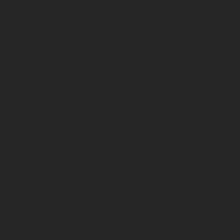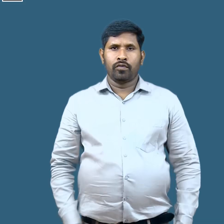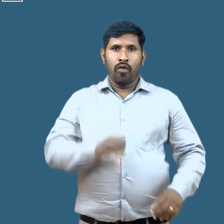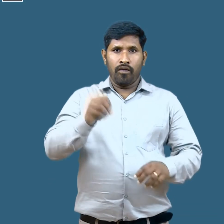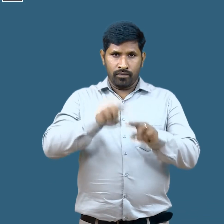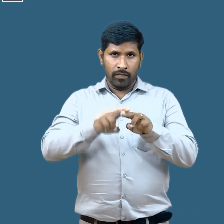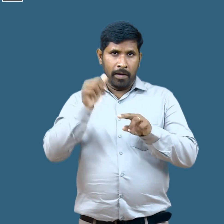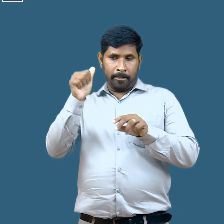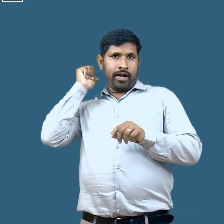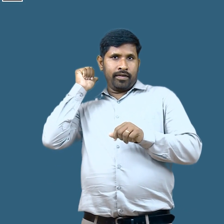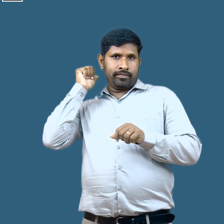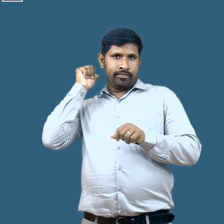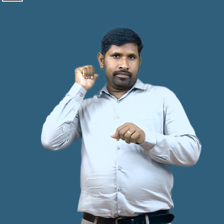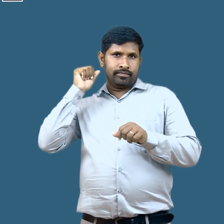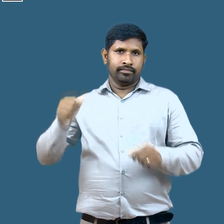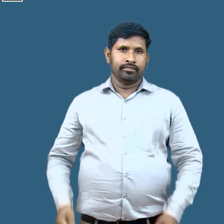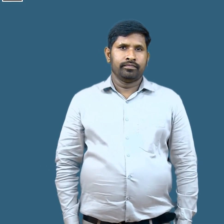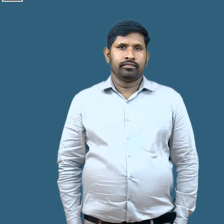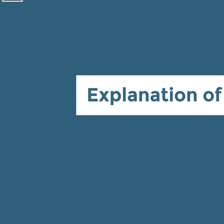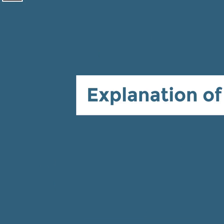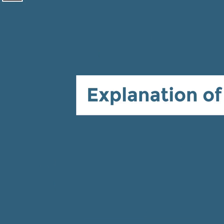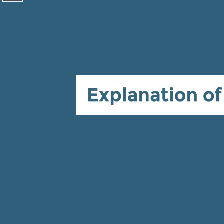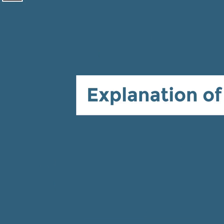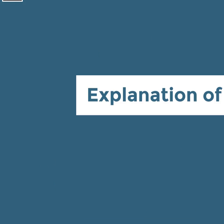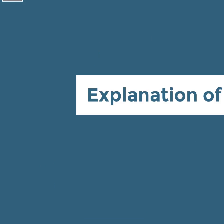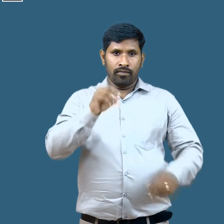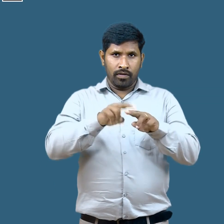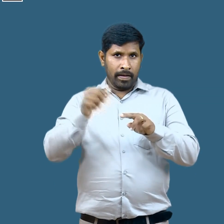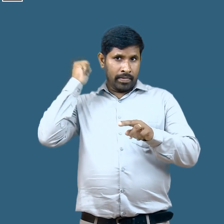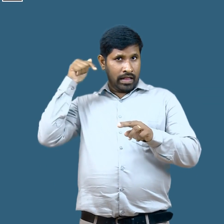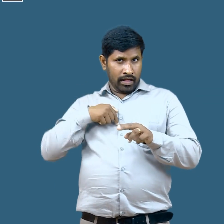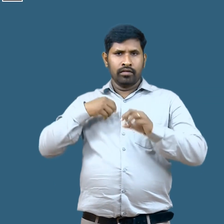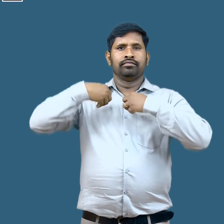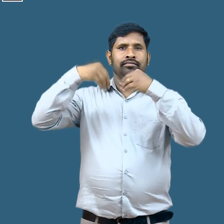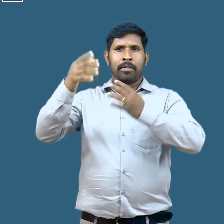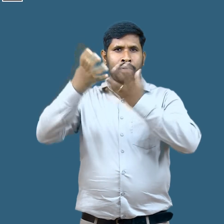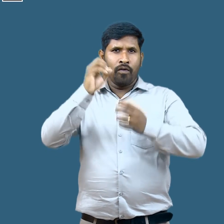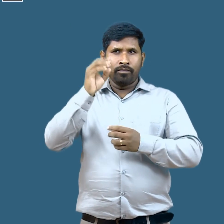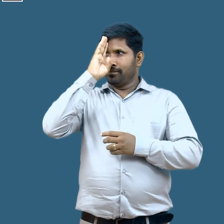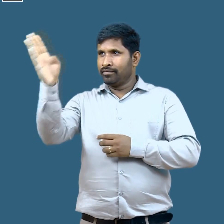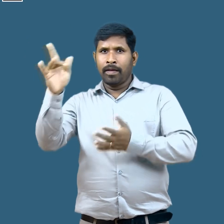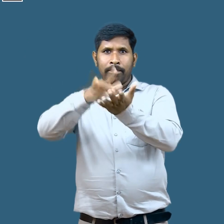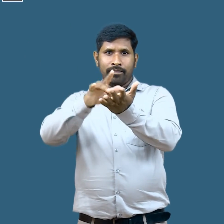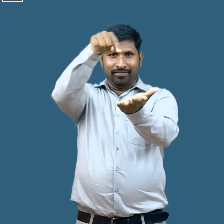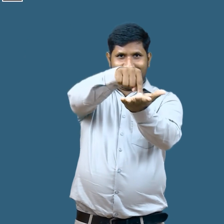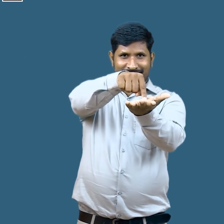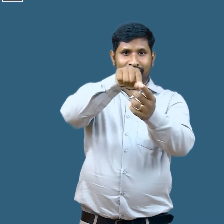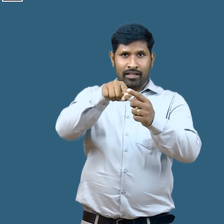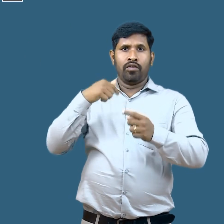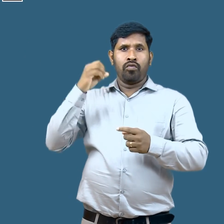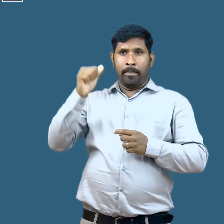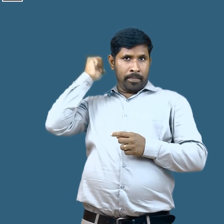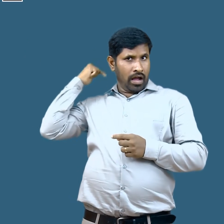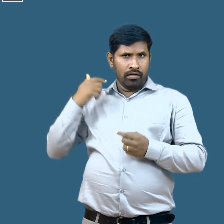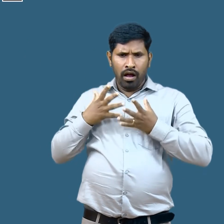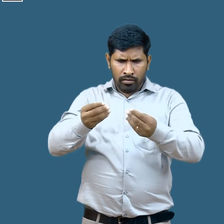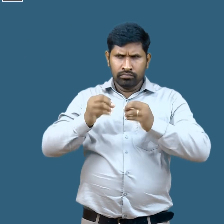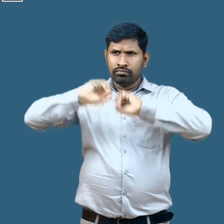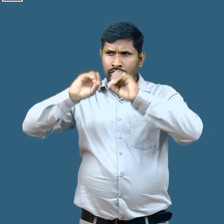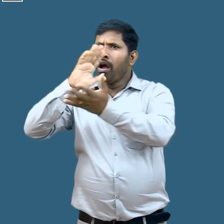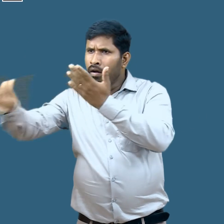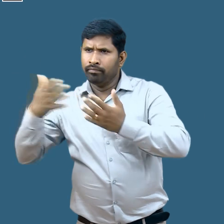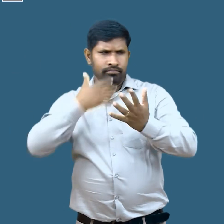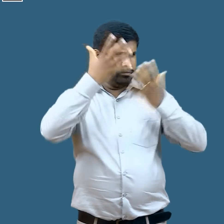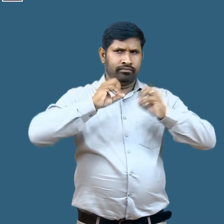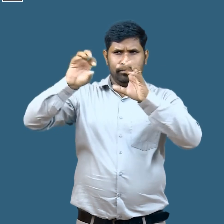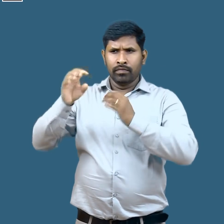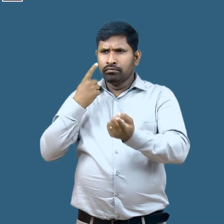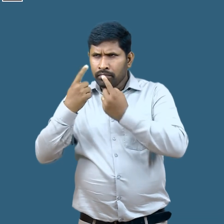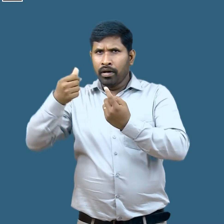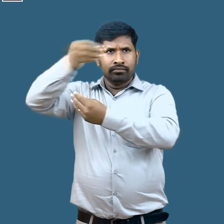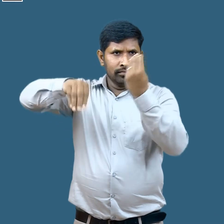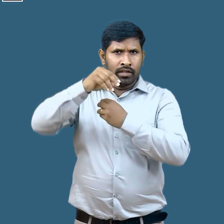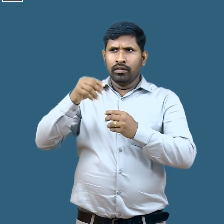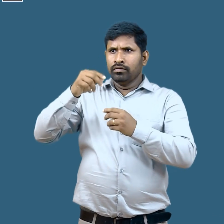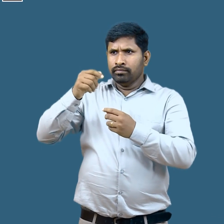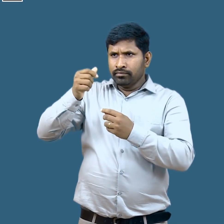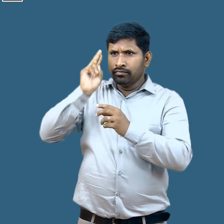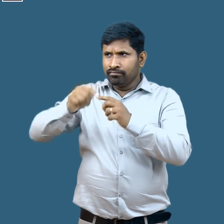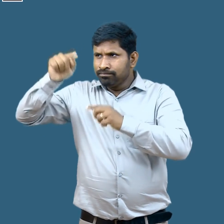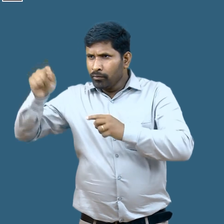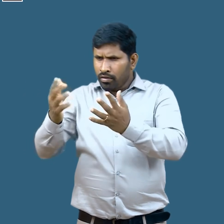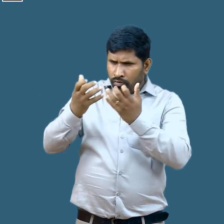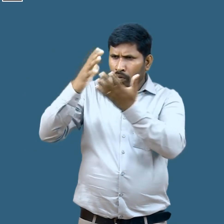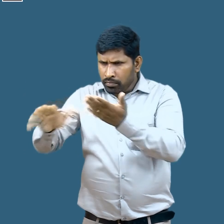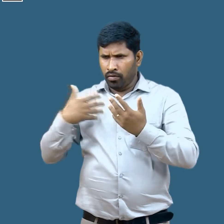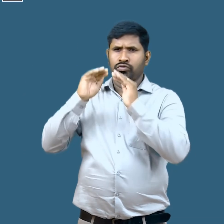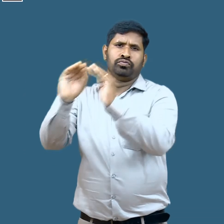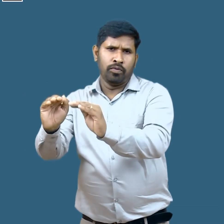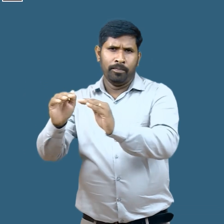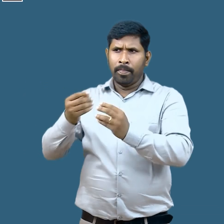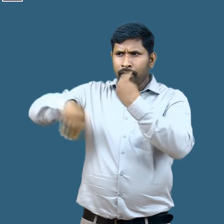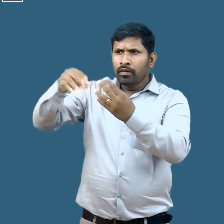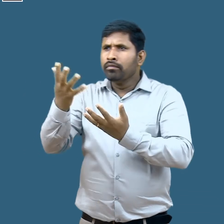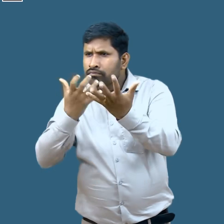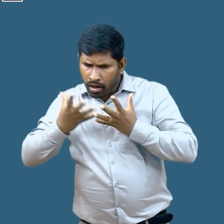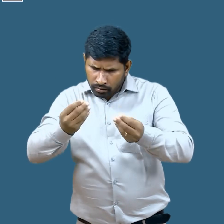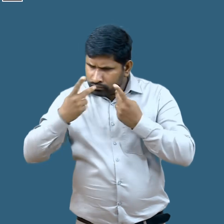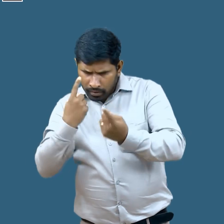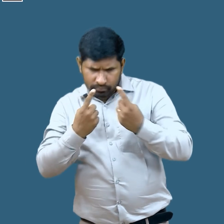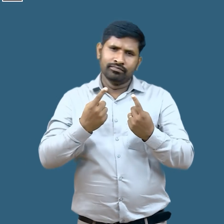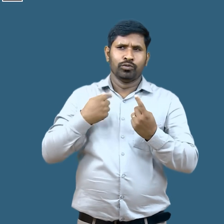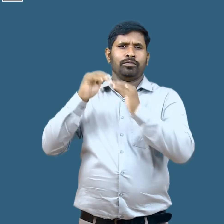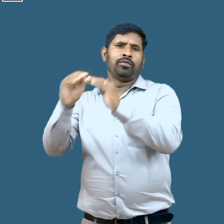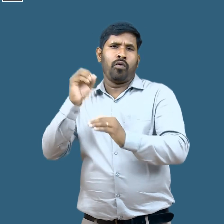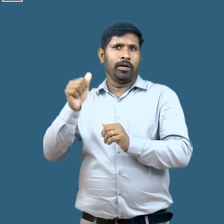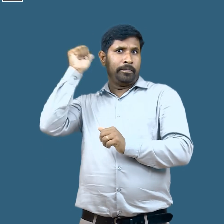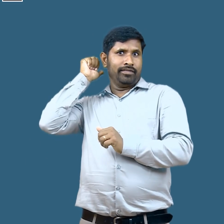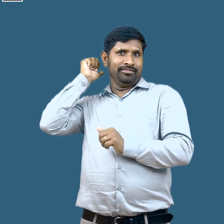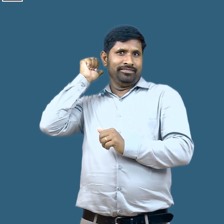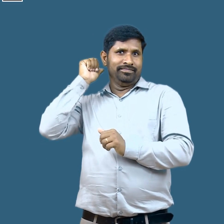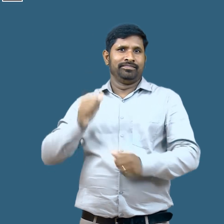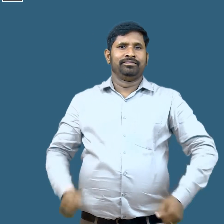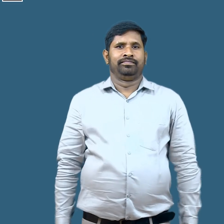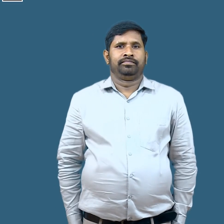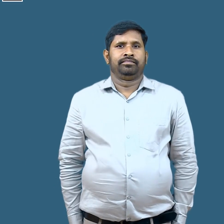Back office